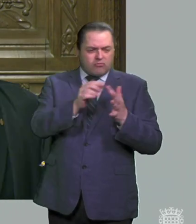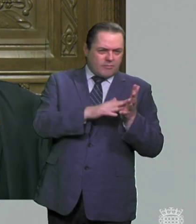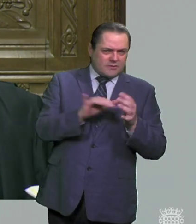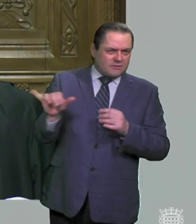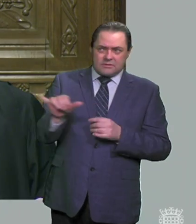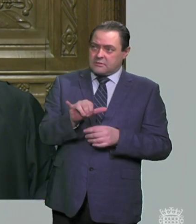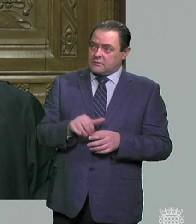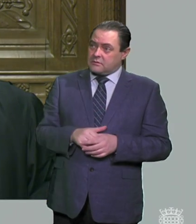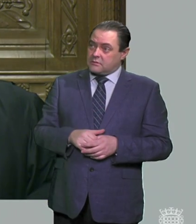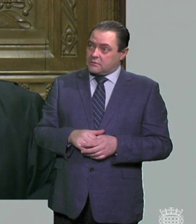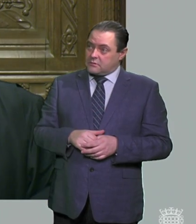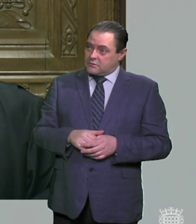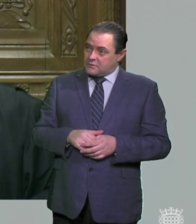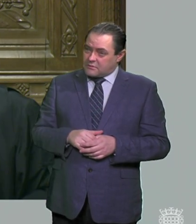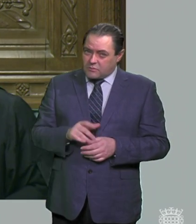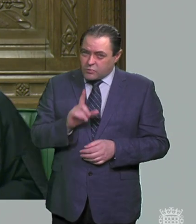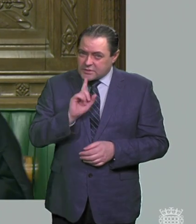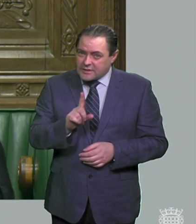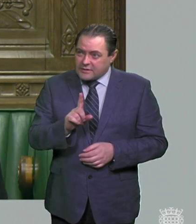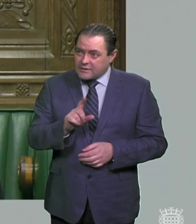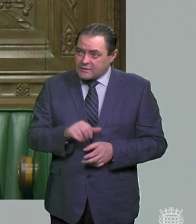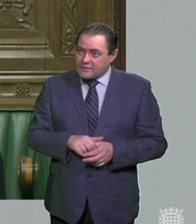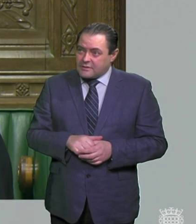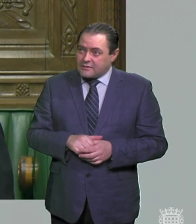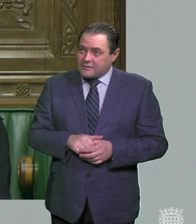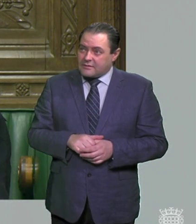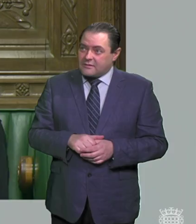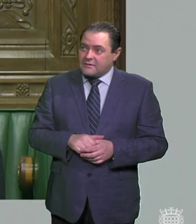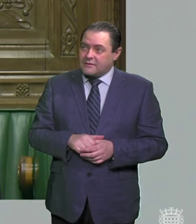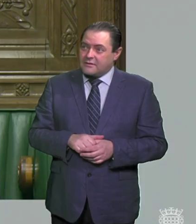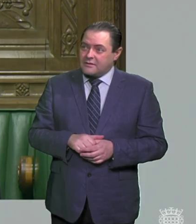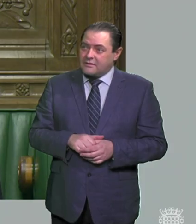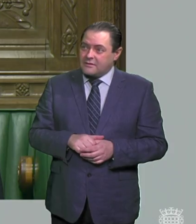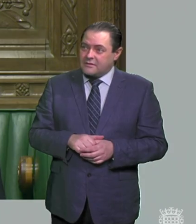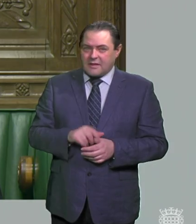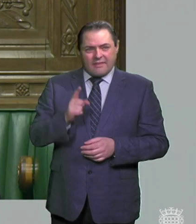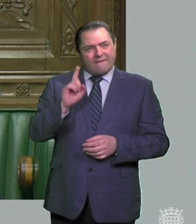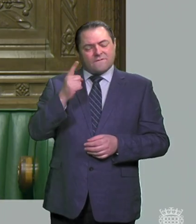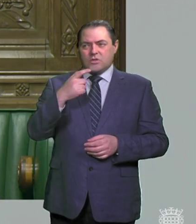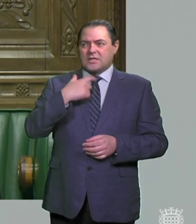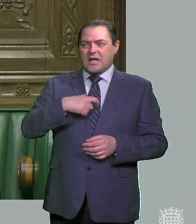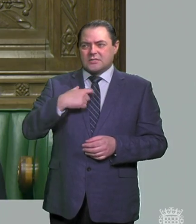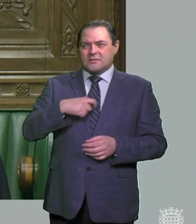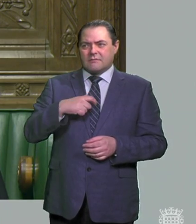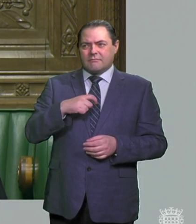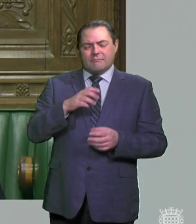Sorry? I think you might be the first customer for tea, Mr Cairns.